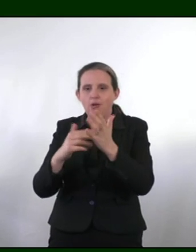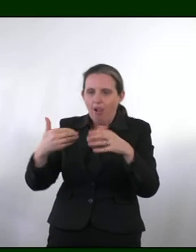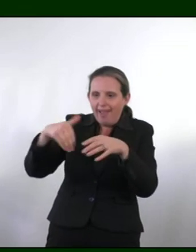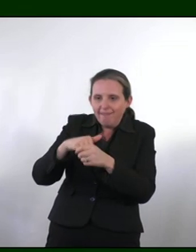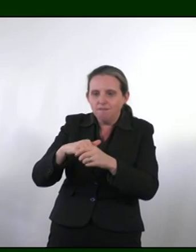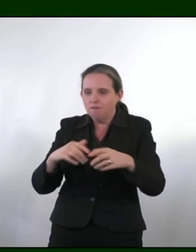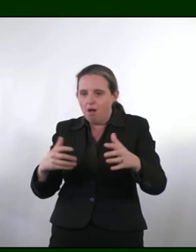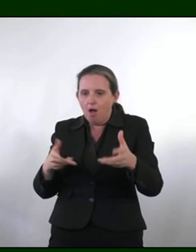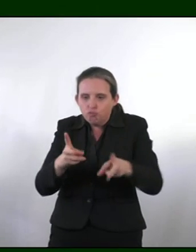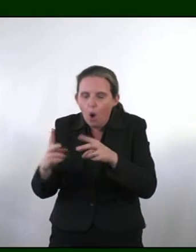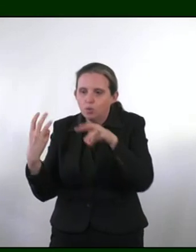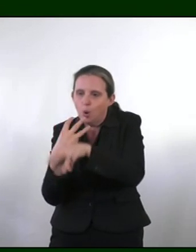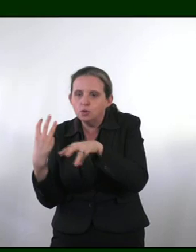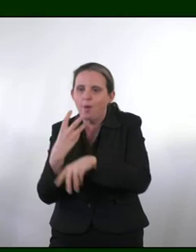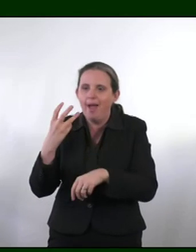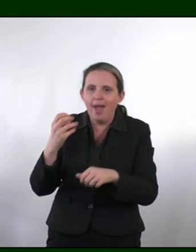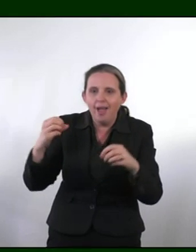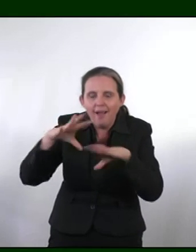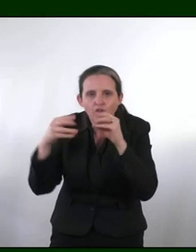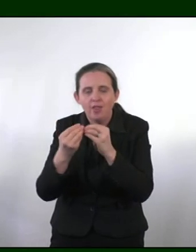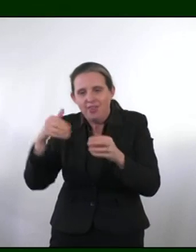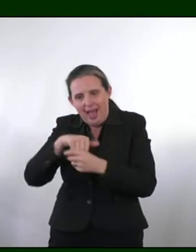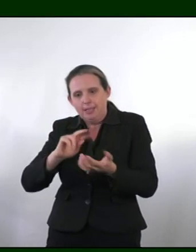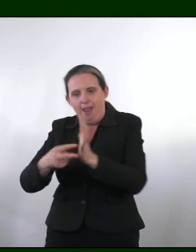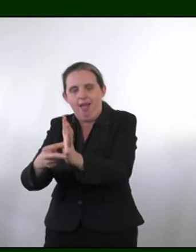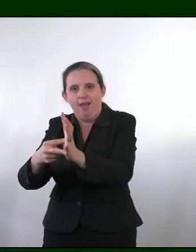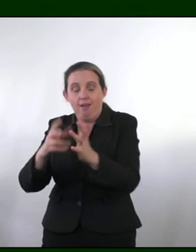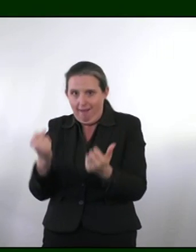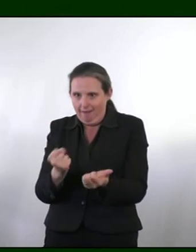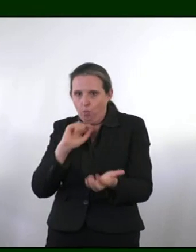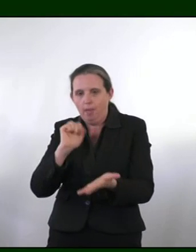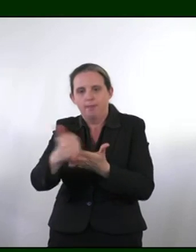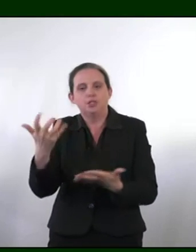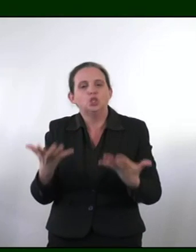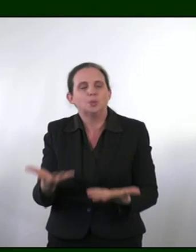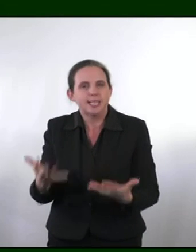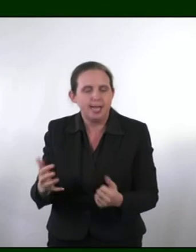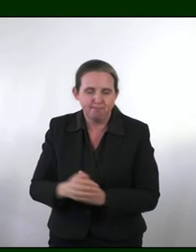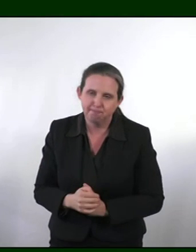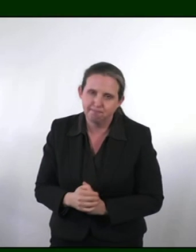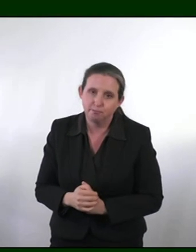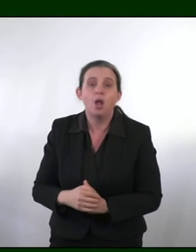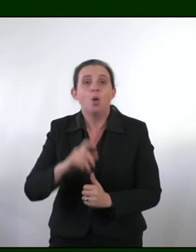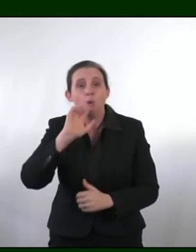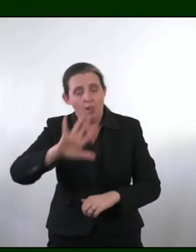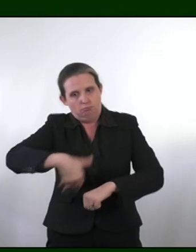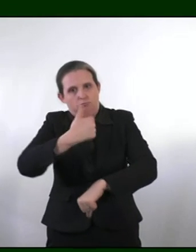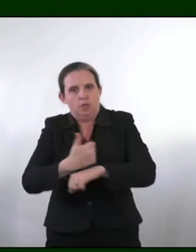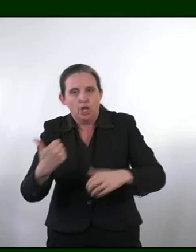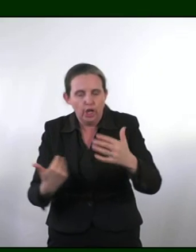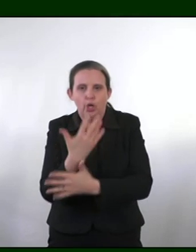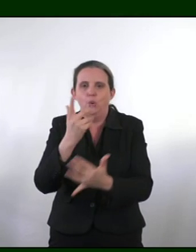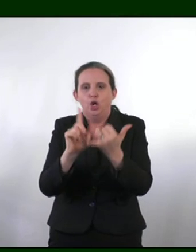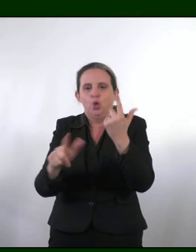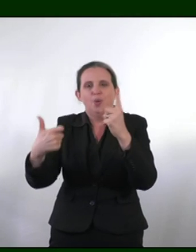To help finance our plans, I can also announce that we will establish a new UK infrastructure bank.